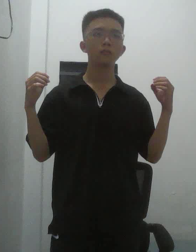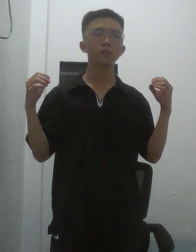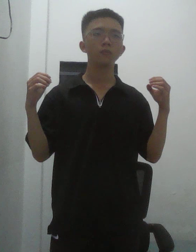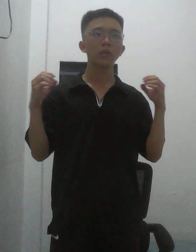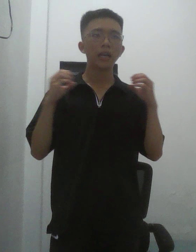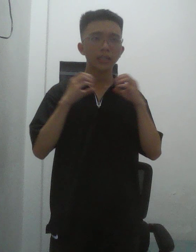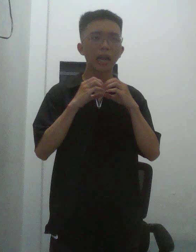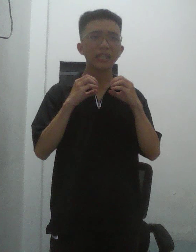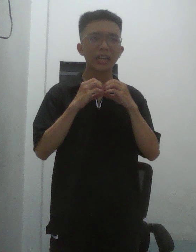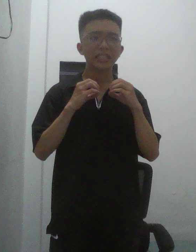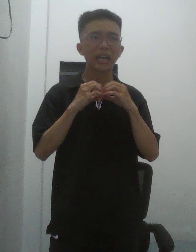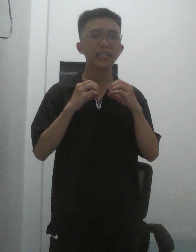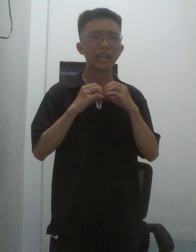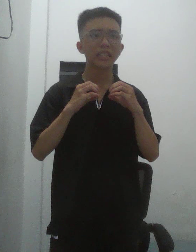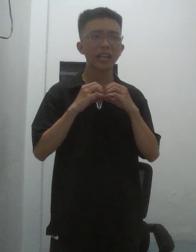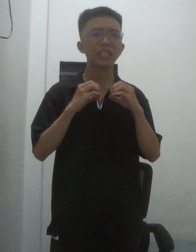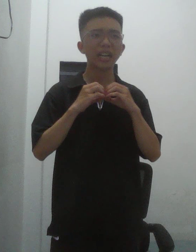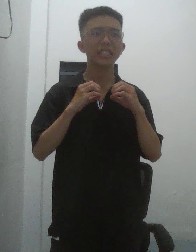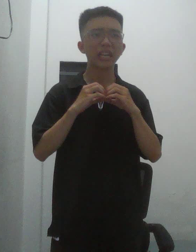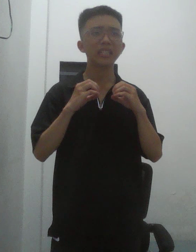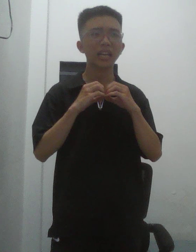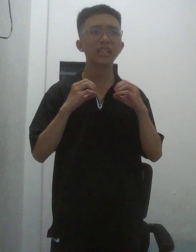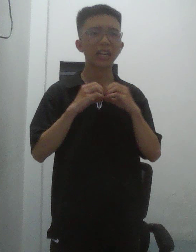cai nhau